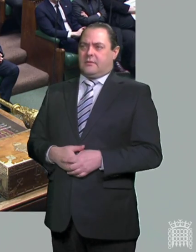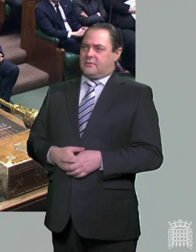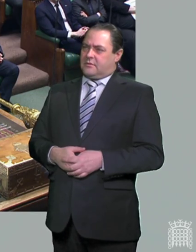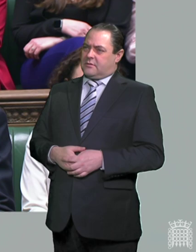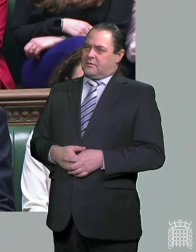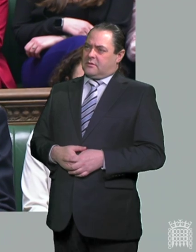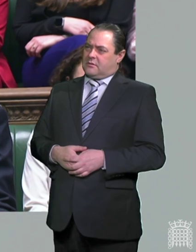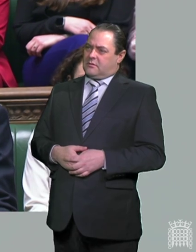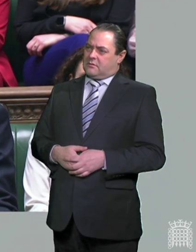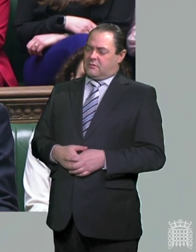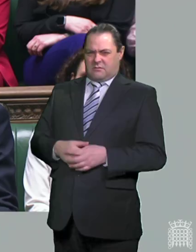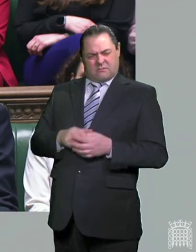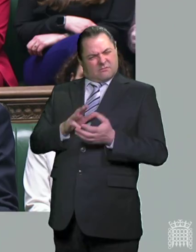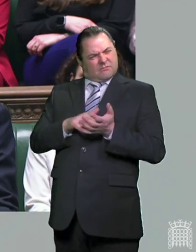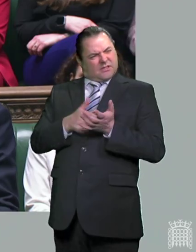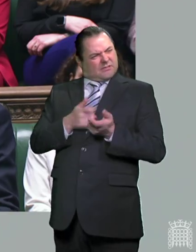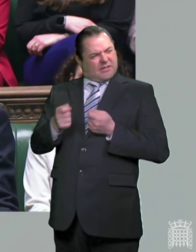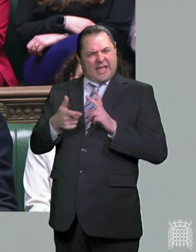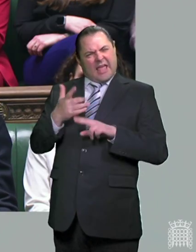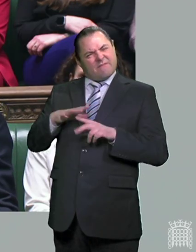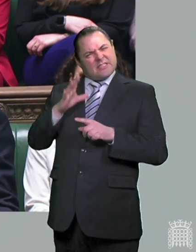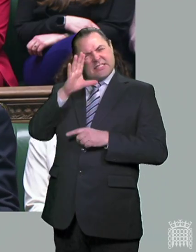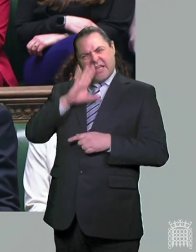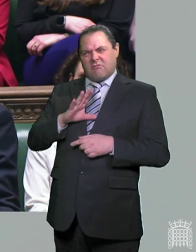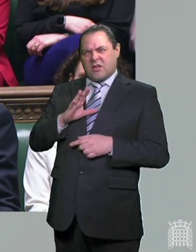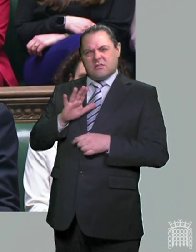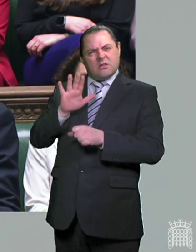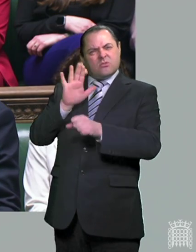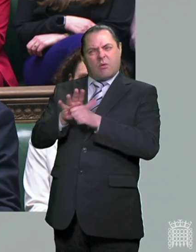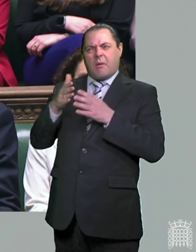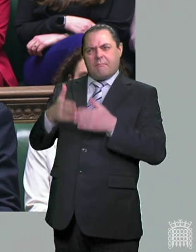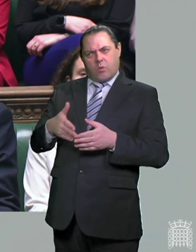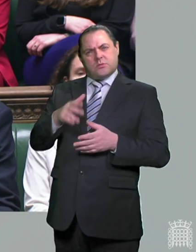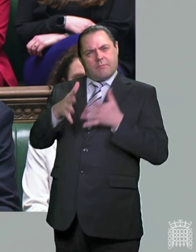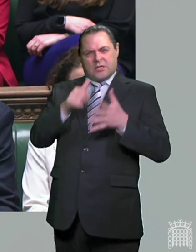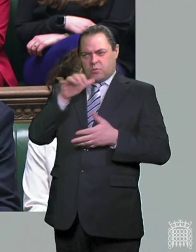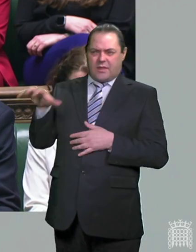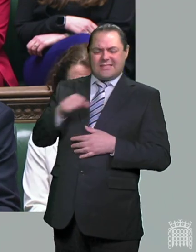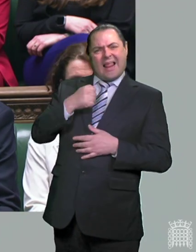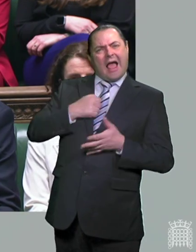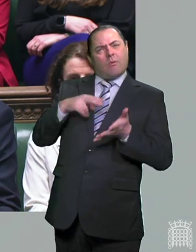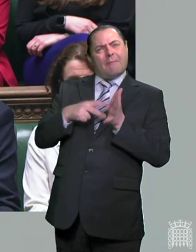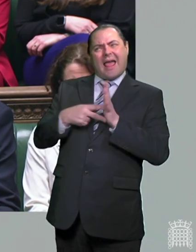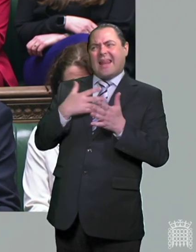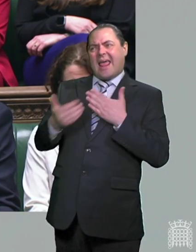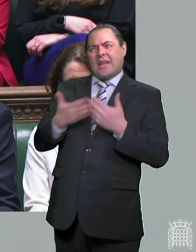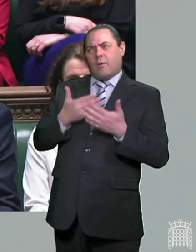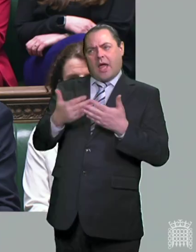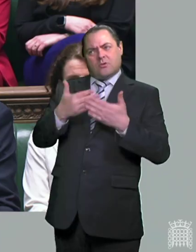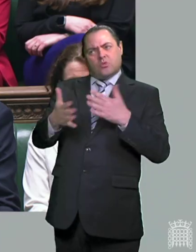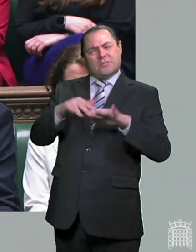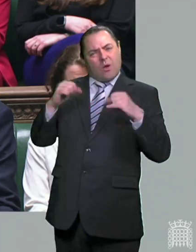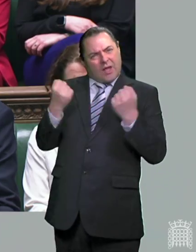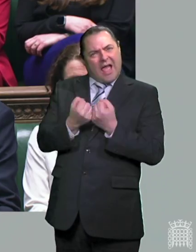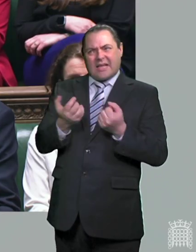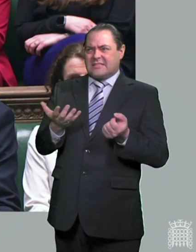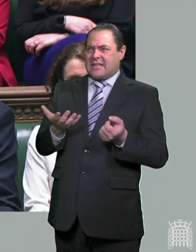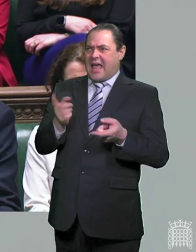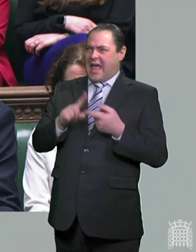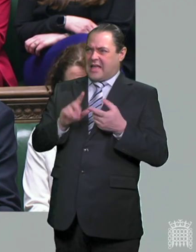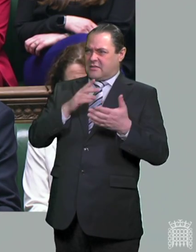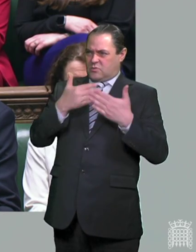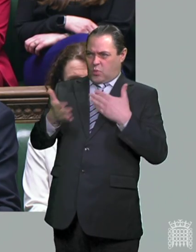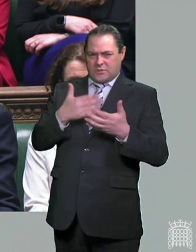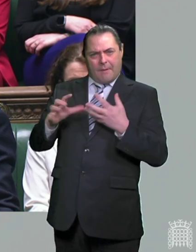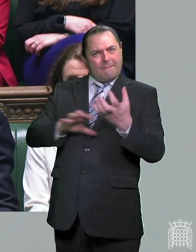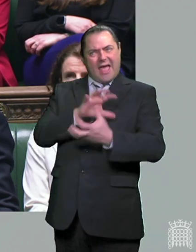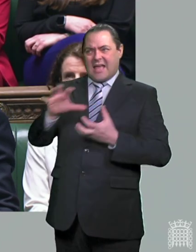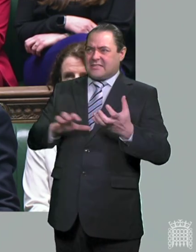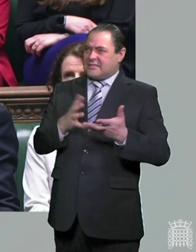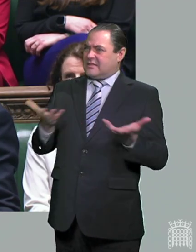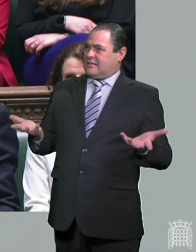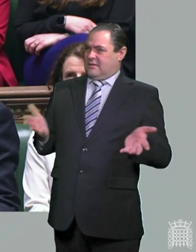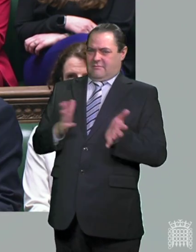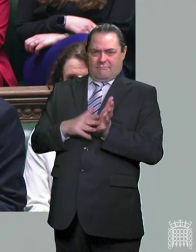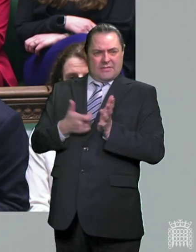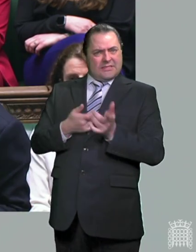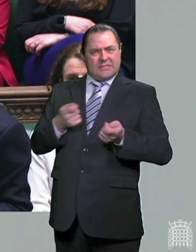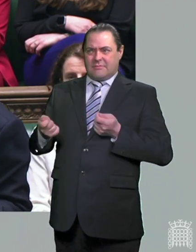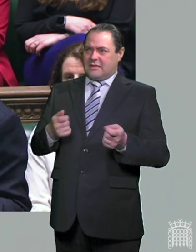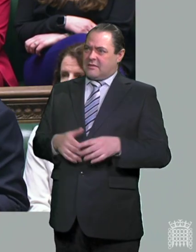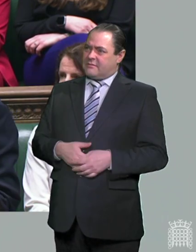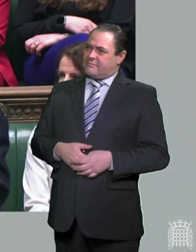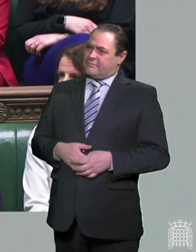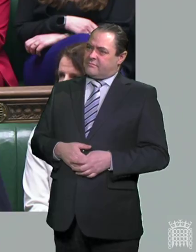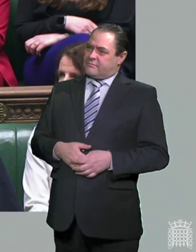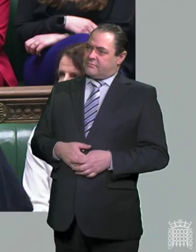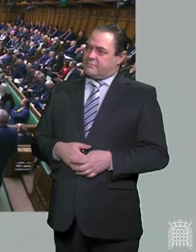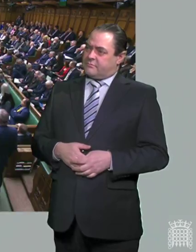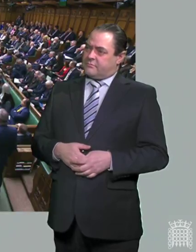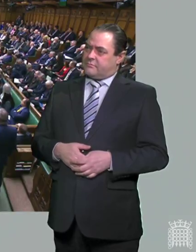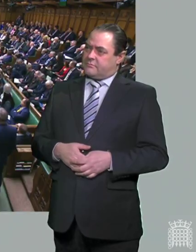If the Prime Minister was serious about stopping the boats, he would steal our plan on stopping the boats, smash the gangs, sort out the returns and clean up the utter mess.